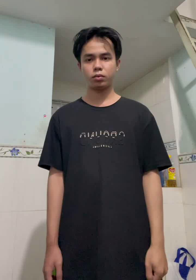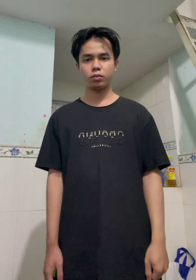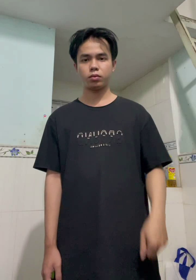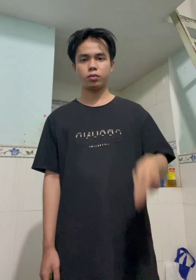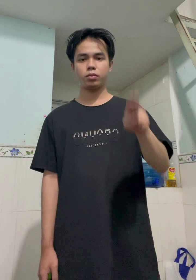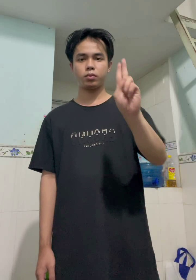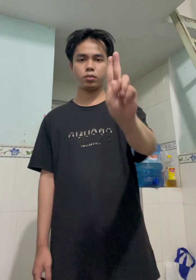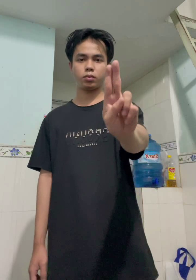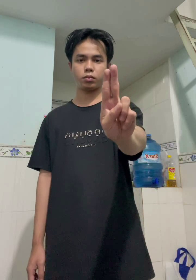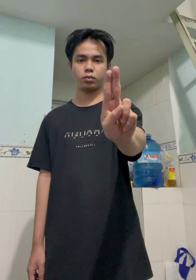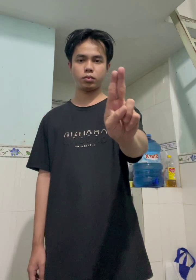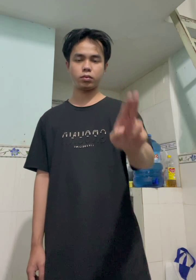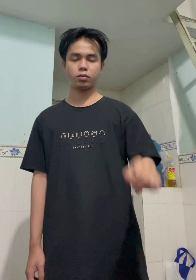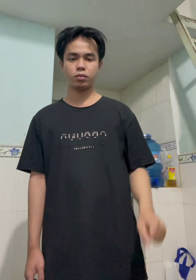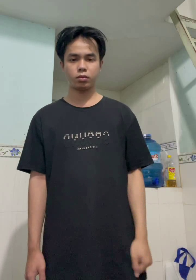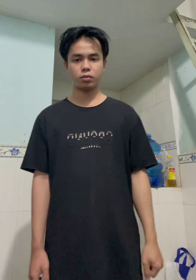u